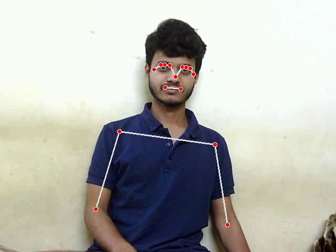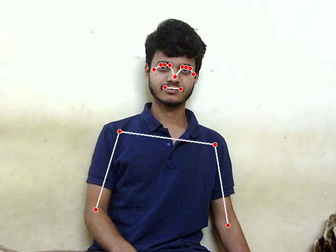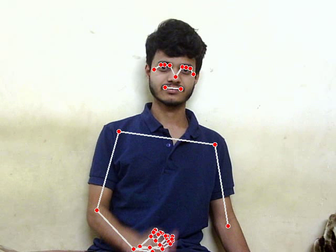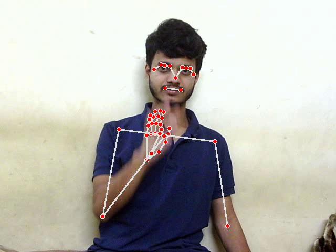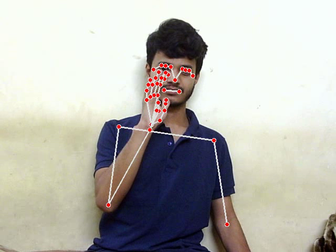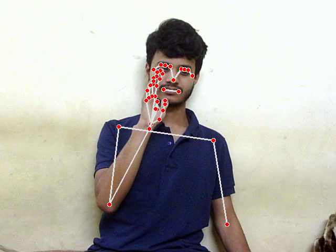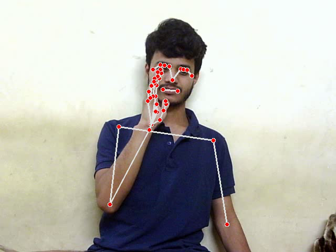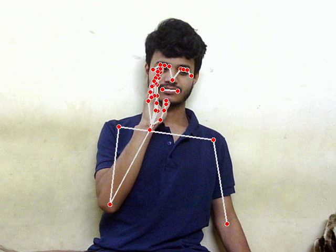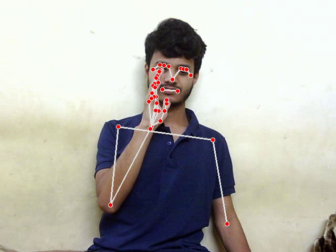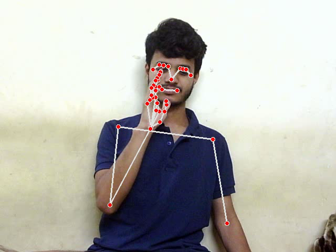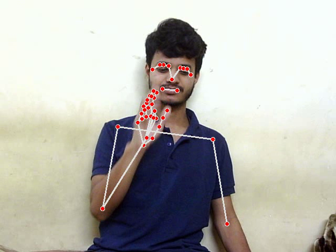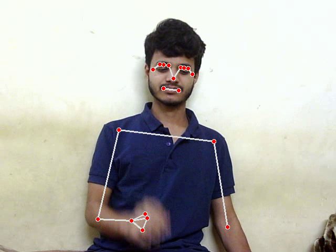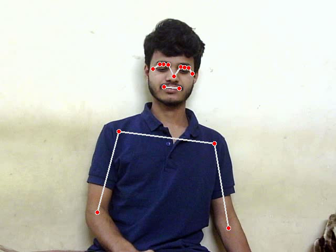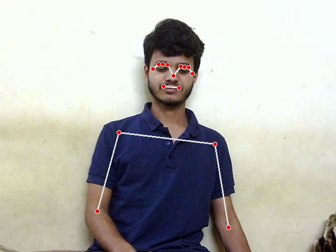mother